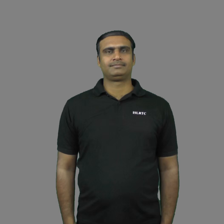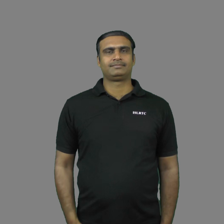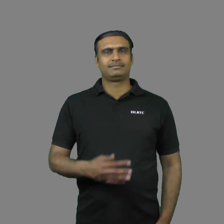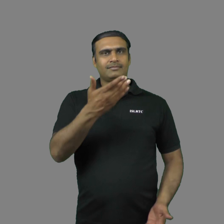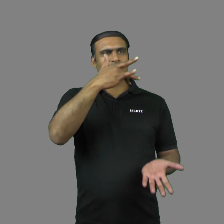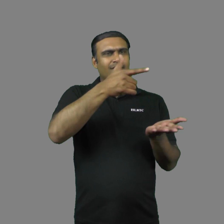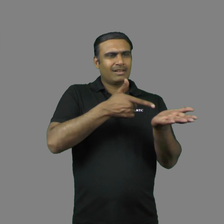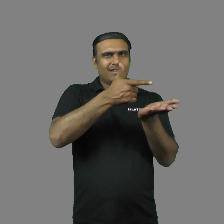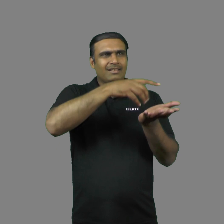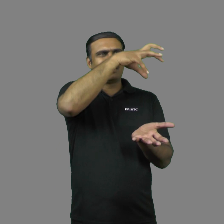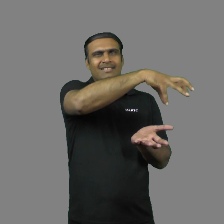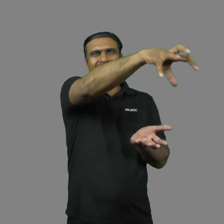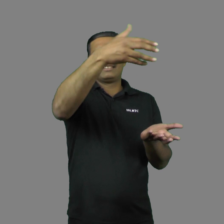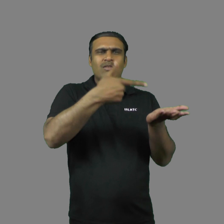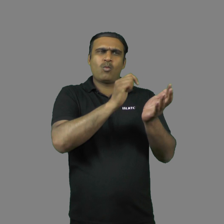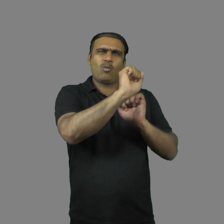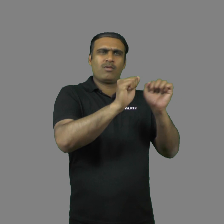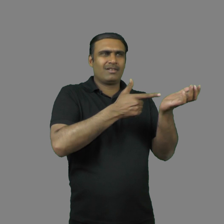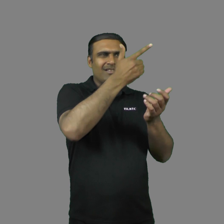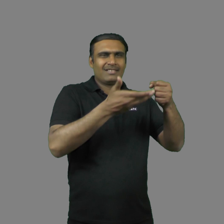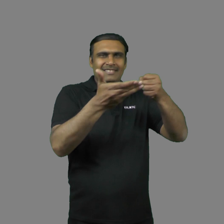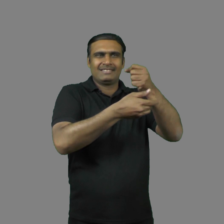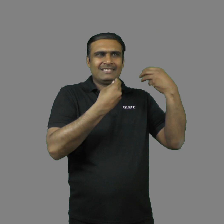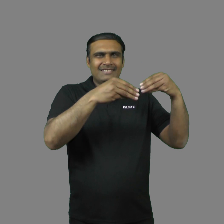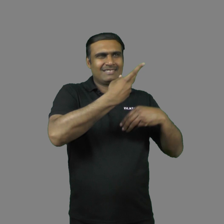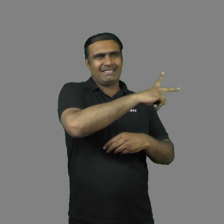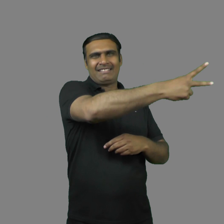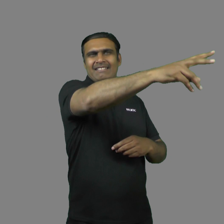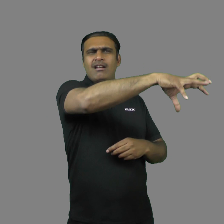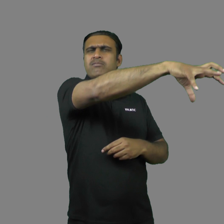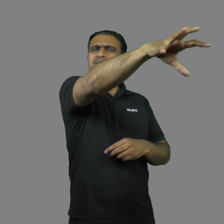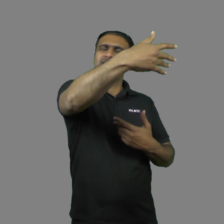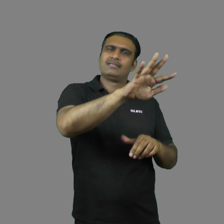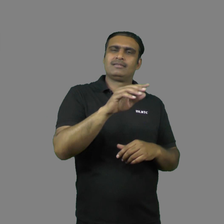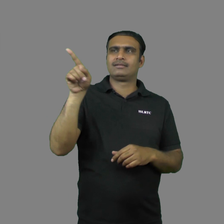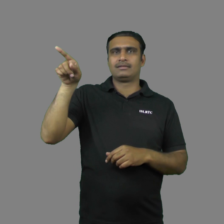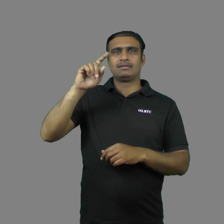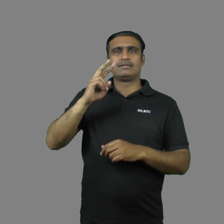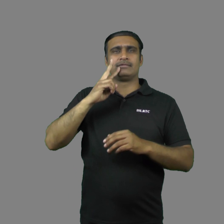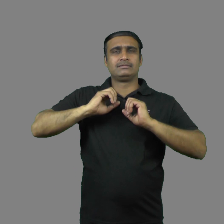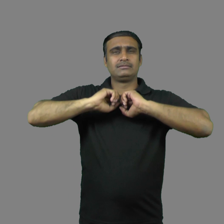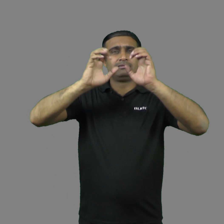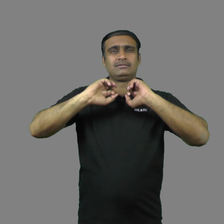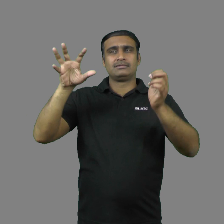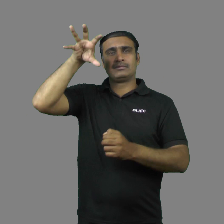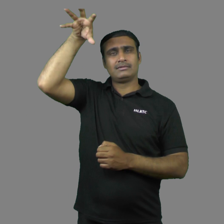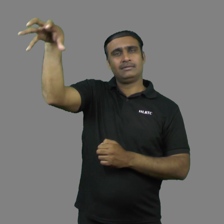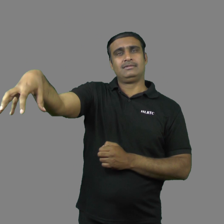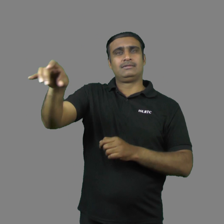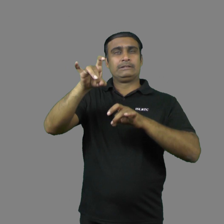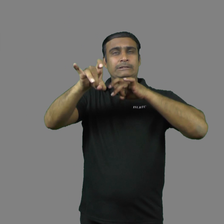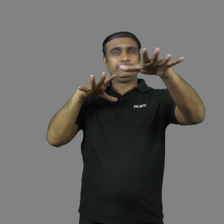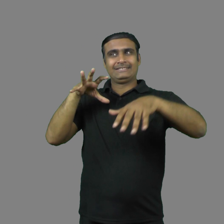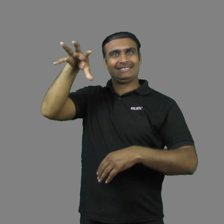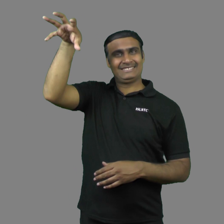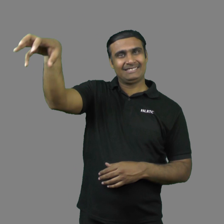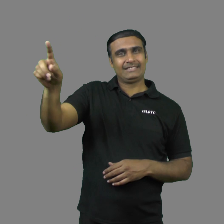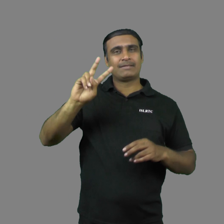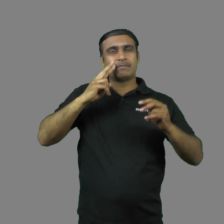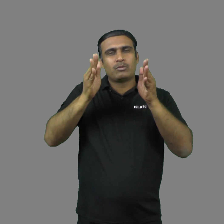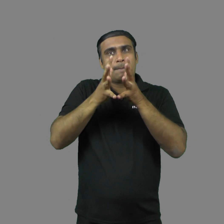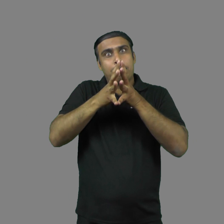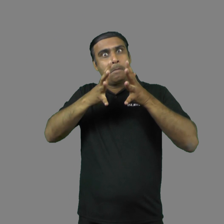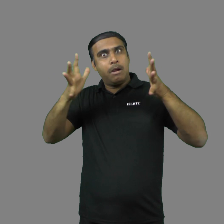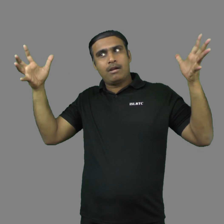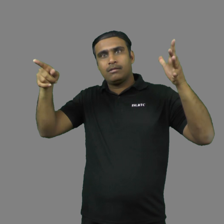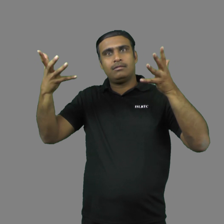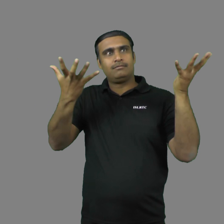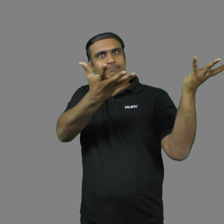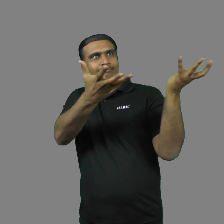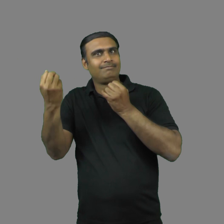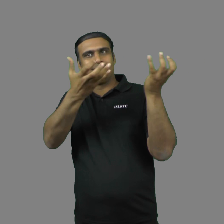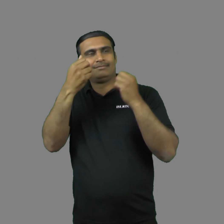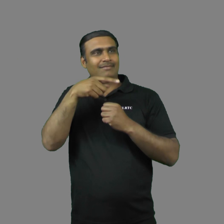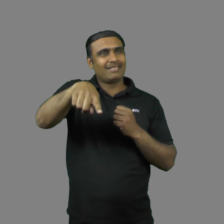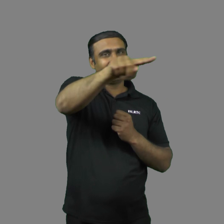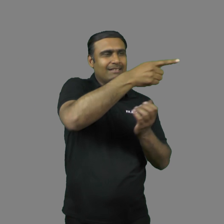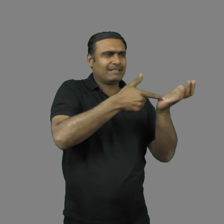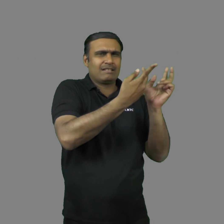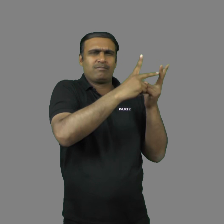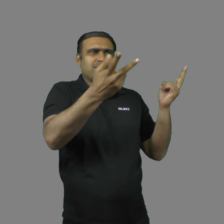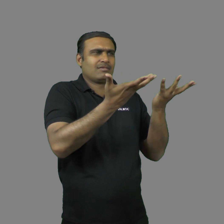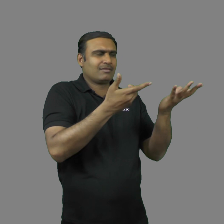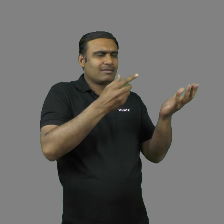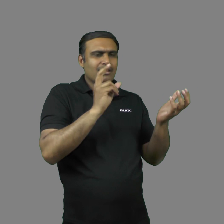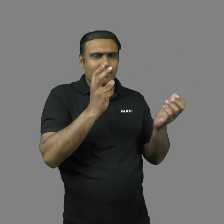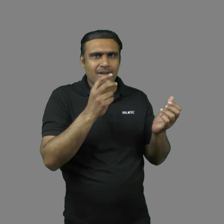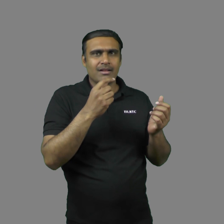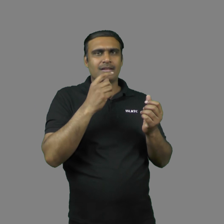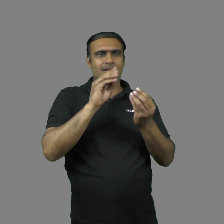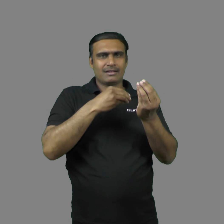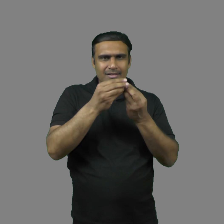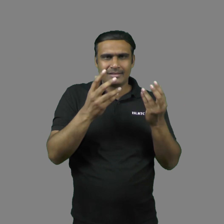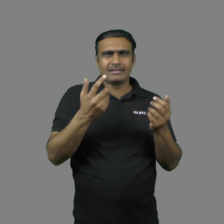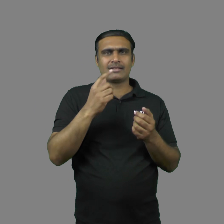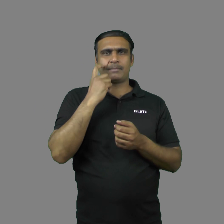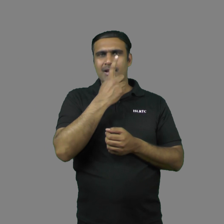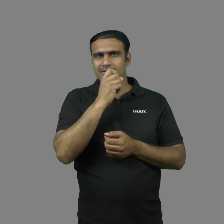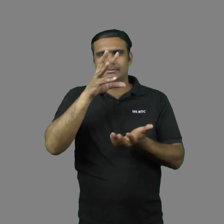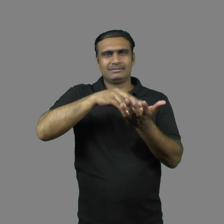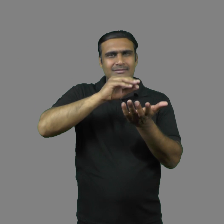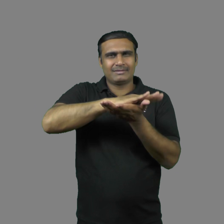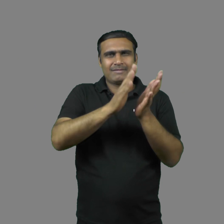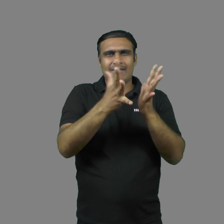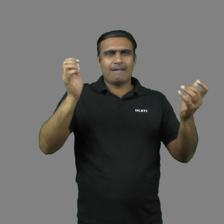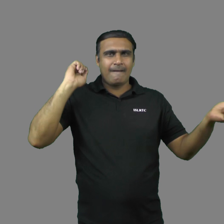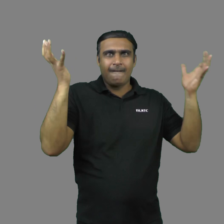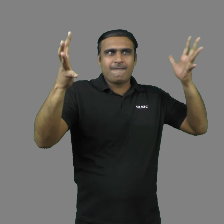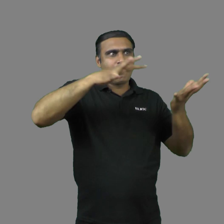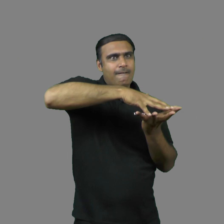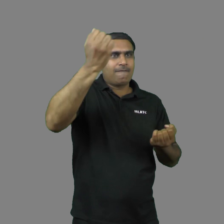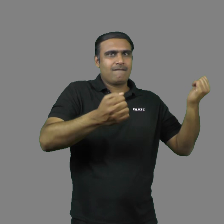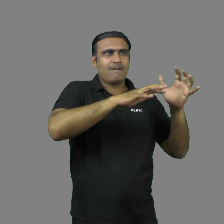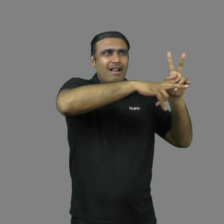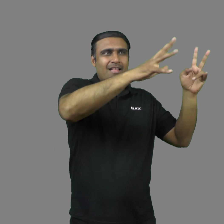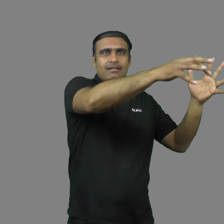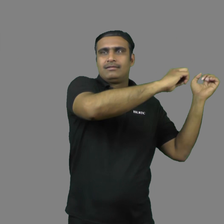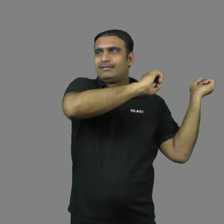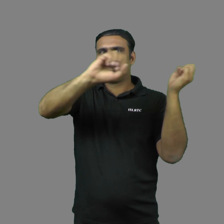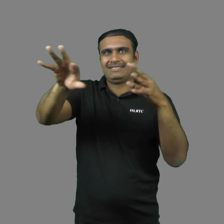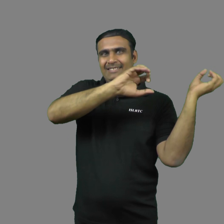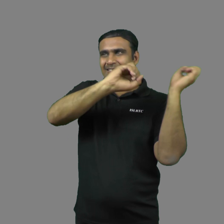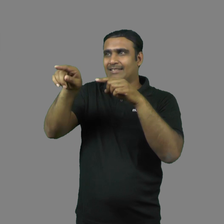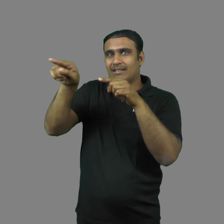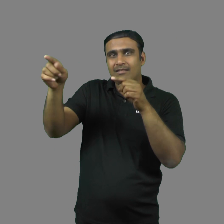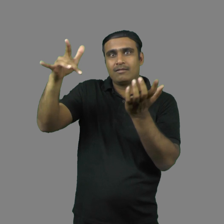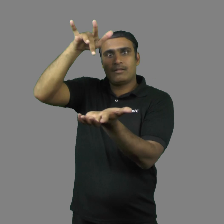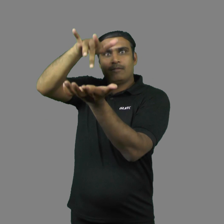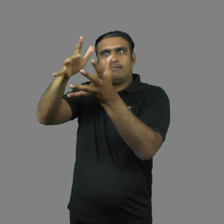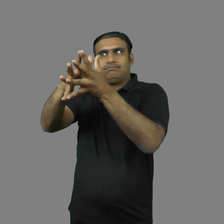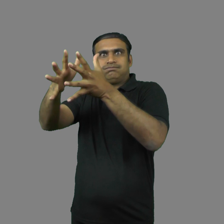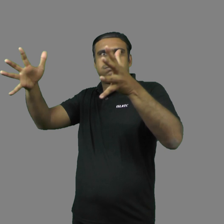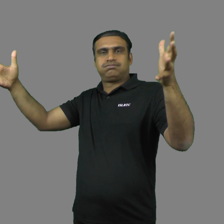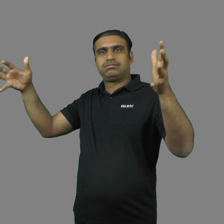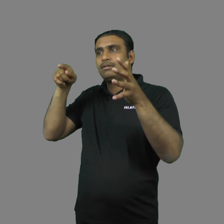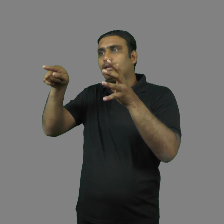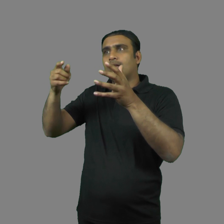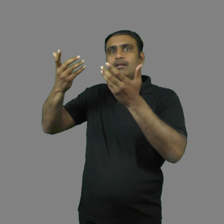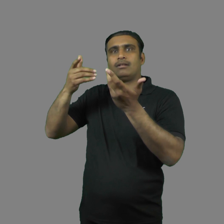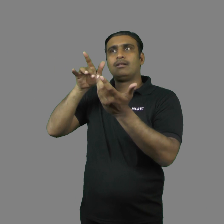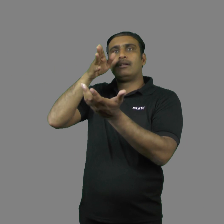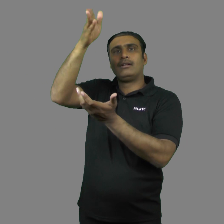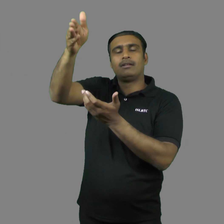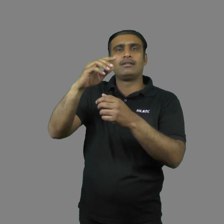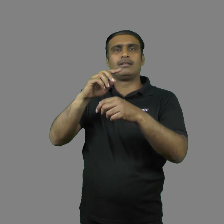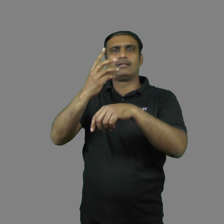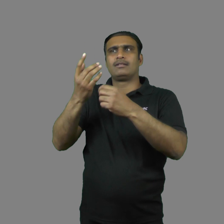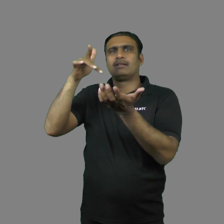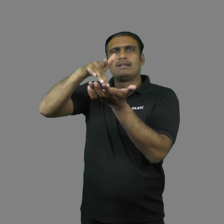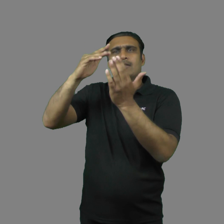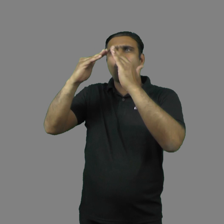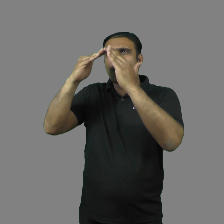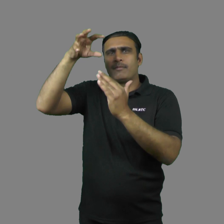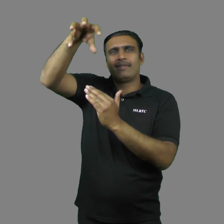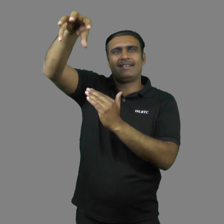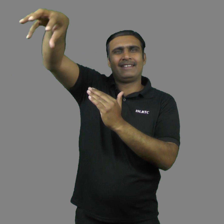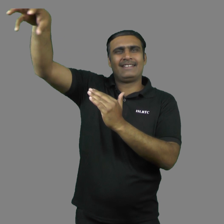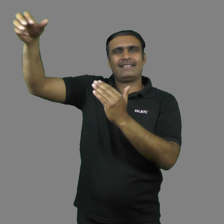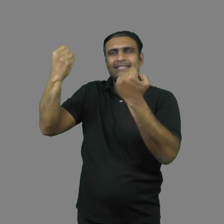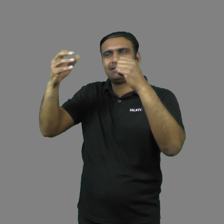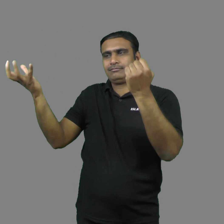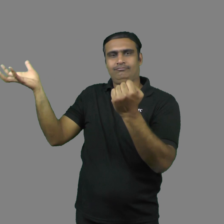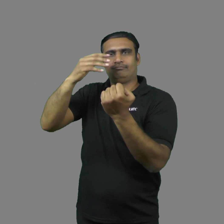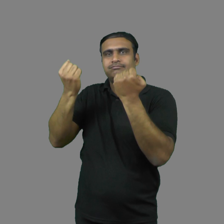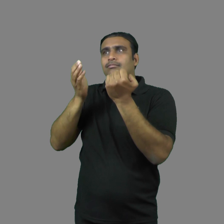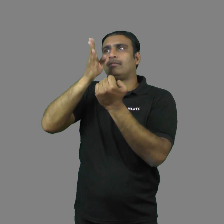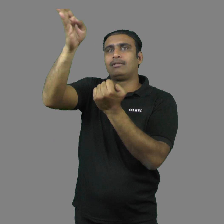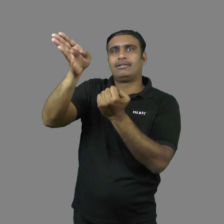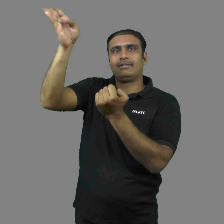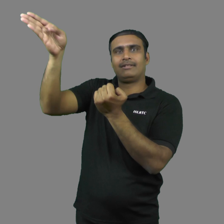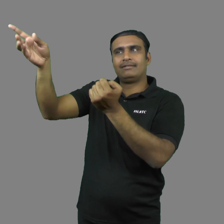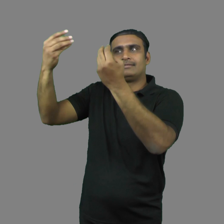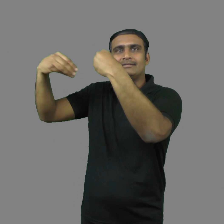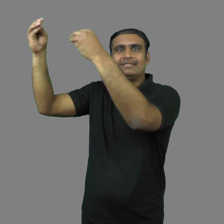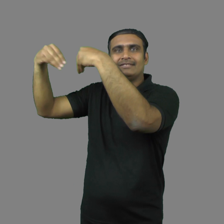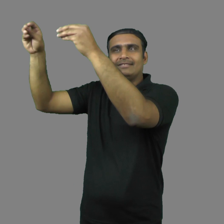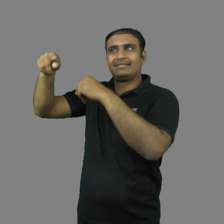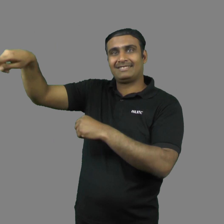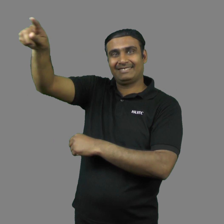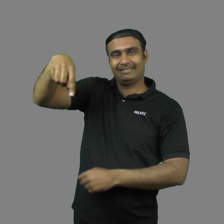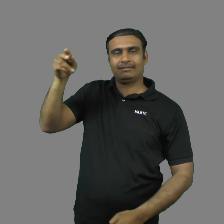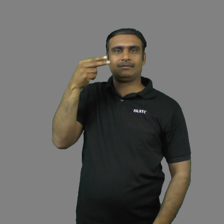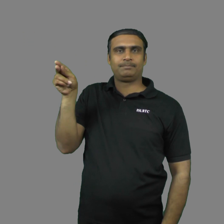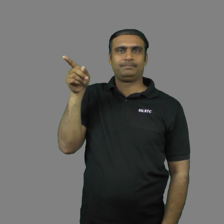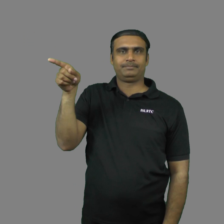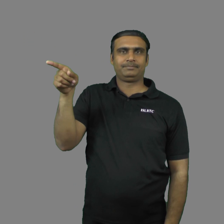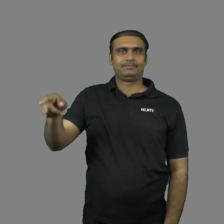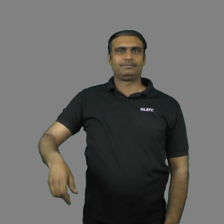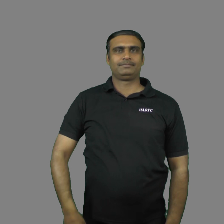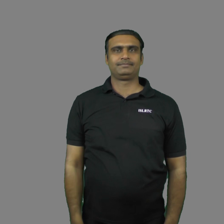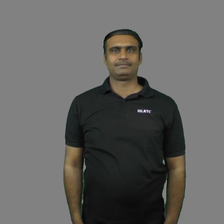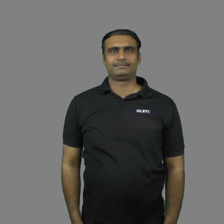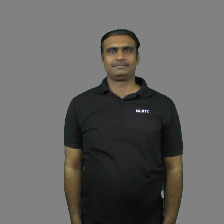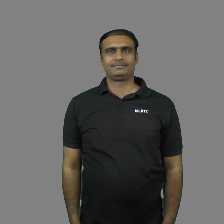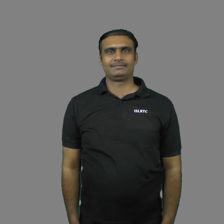Secondary Market